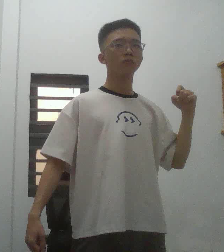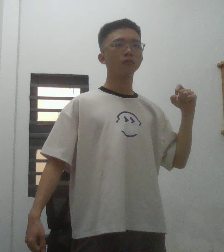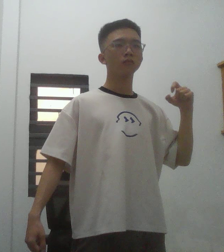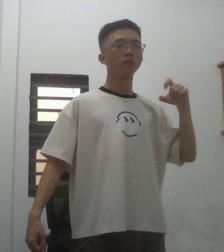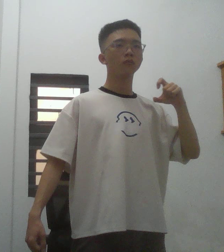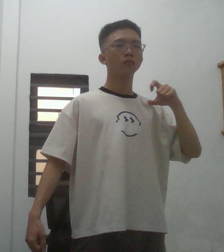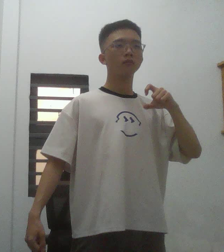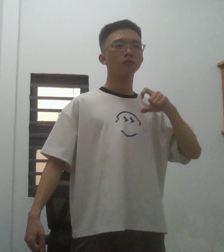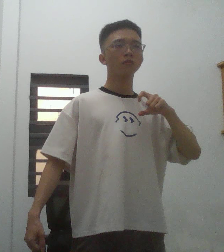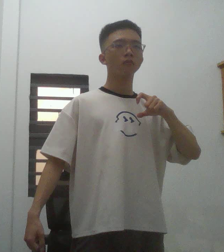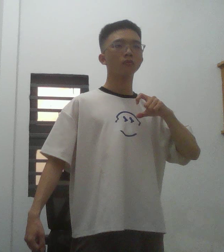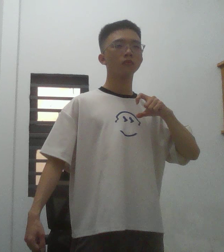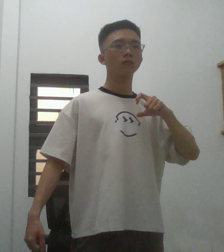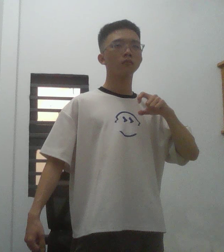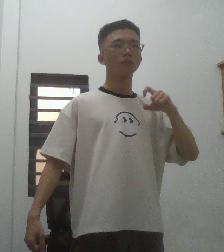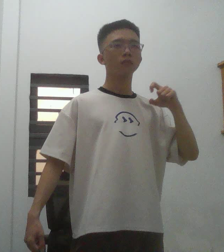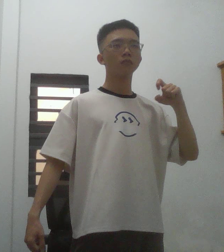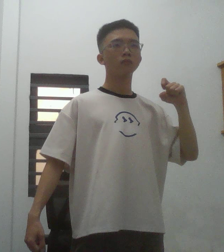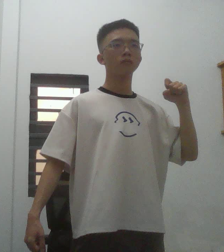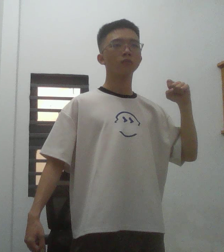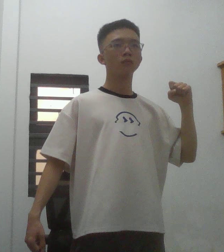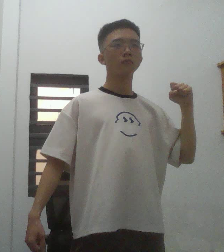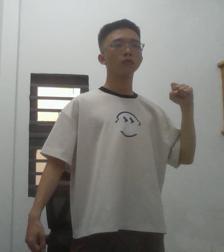giau co